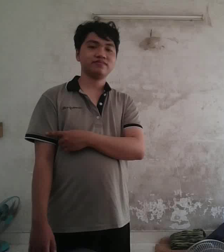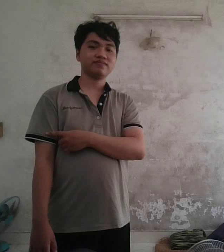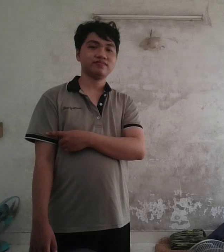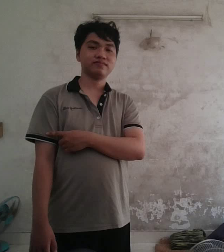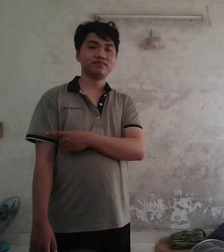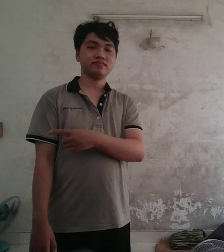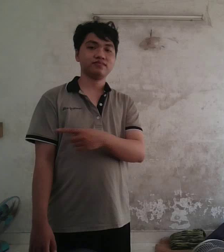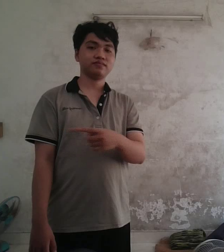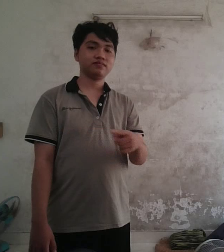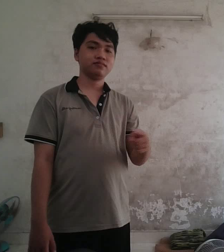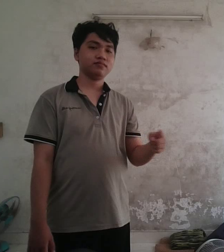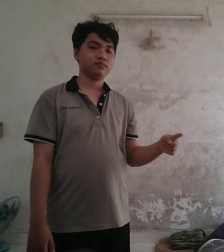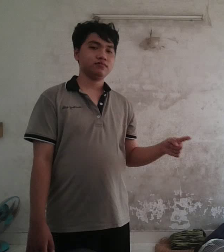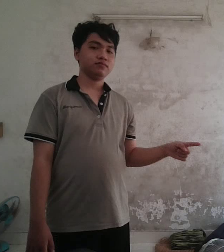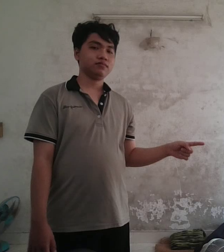cac ban